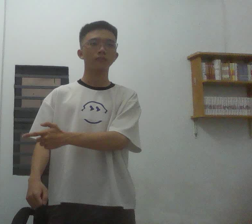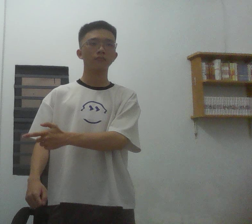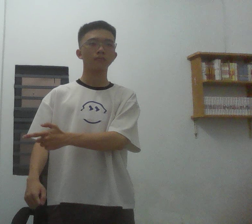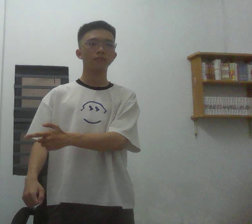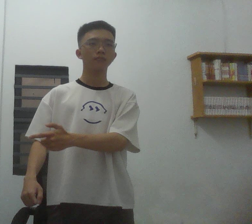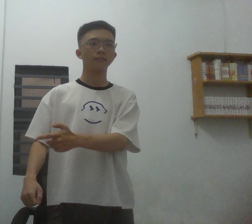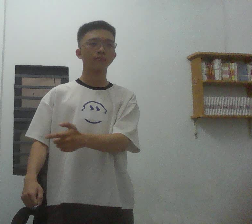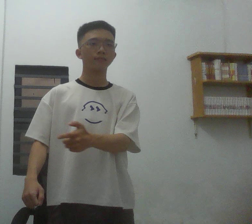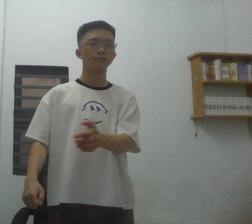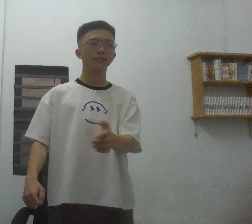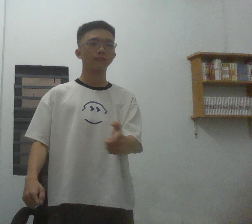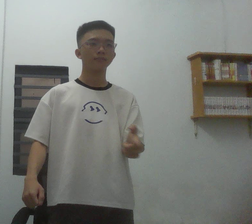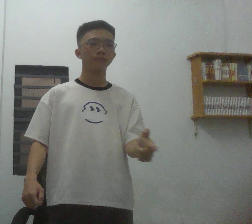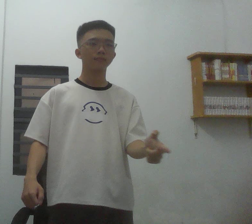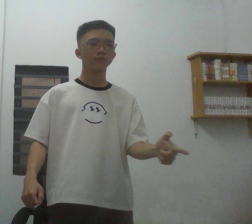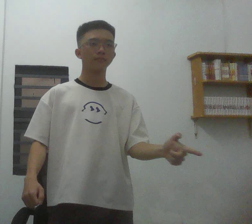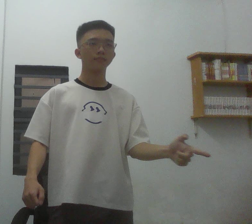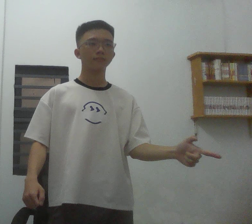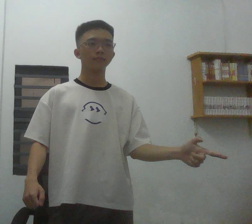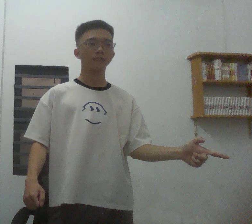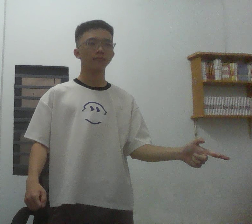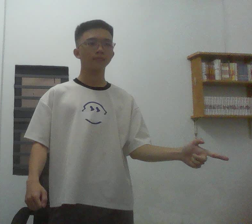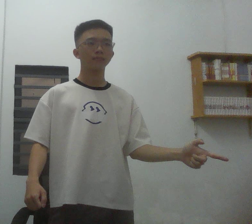cac ban